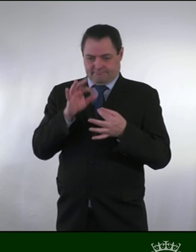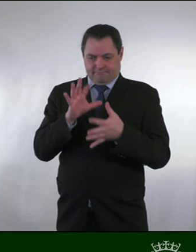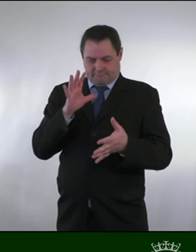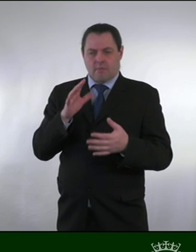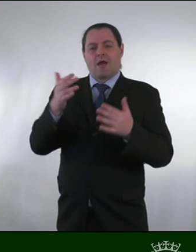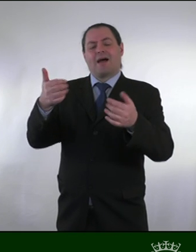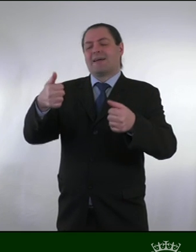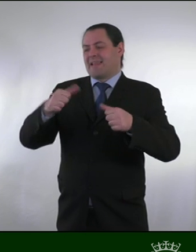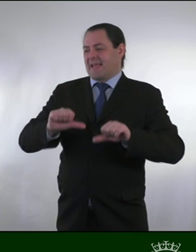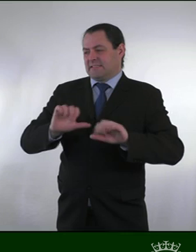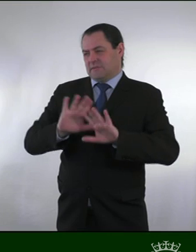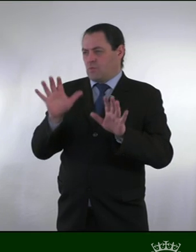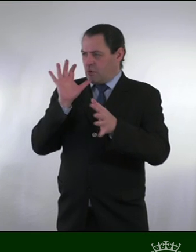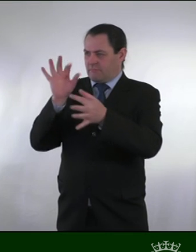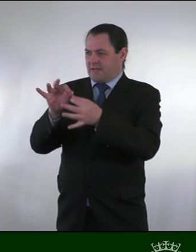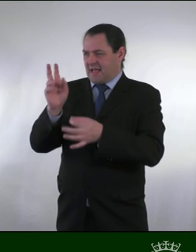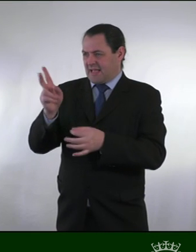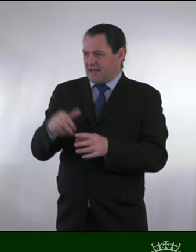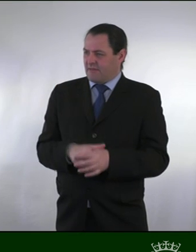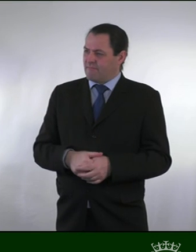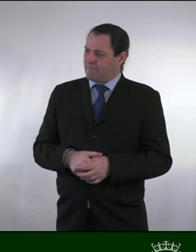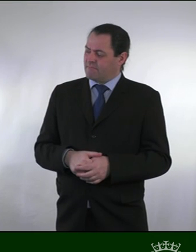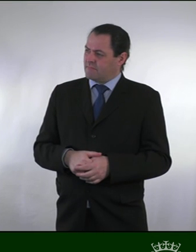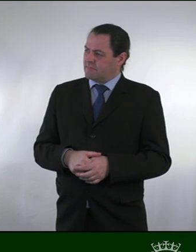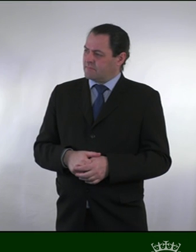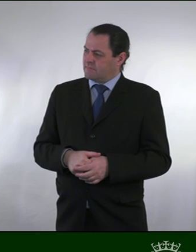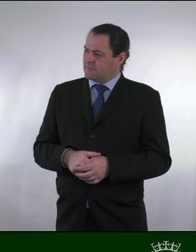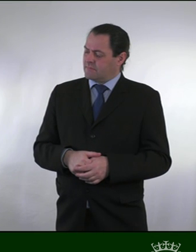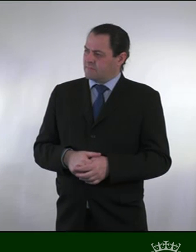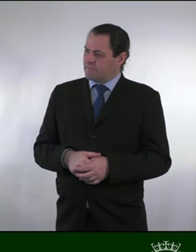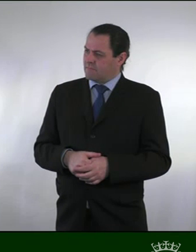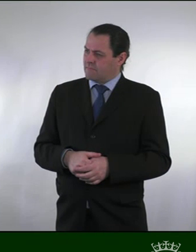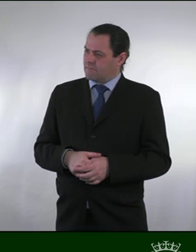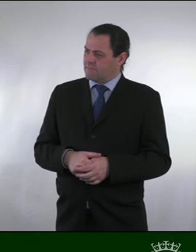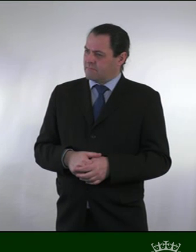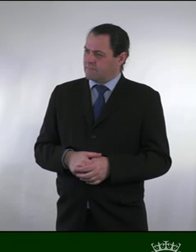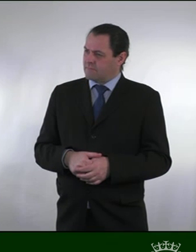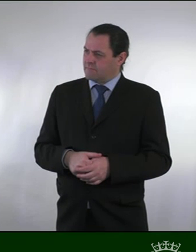We will come back to Nicola. Let us move on to Ed Davey.